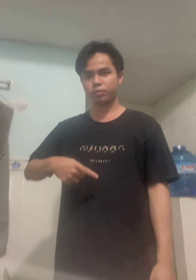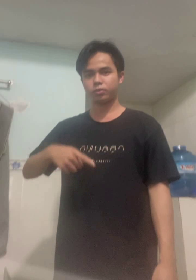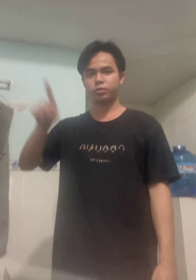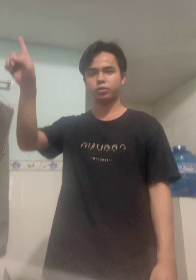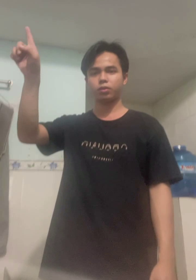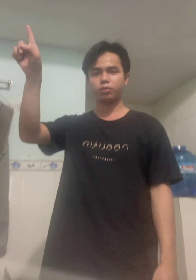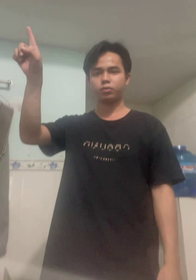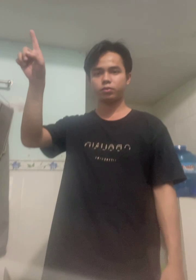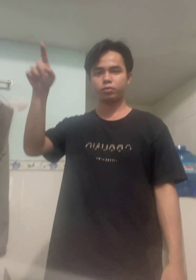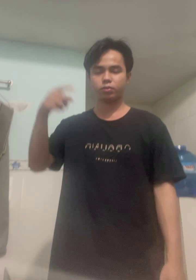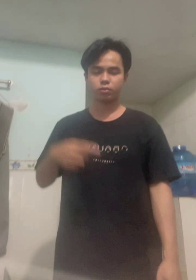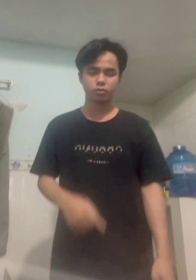di